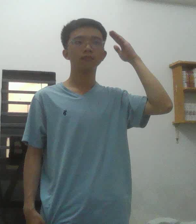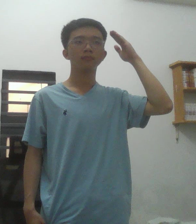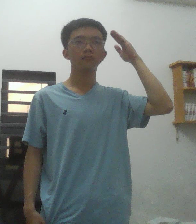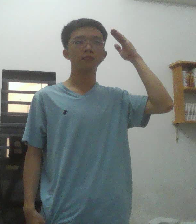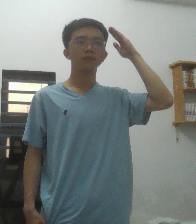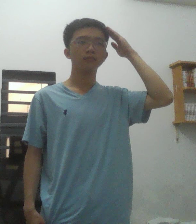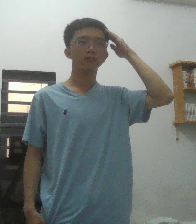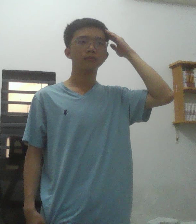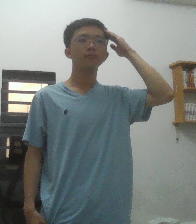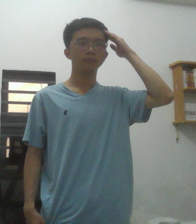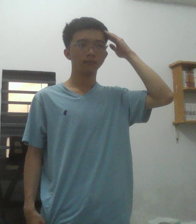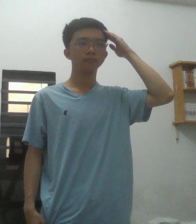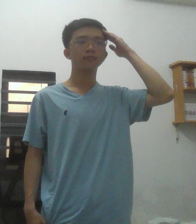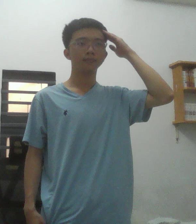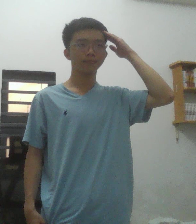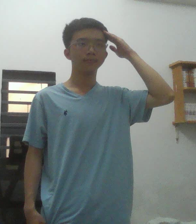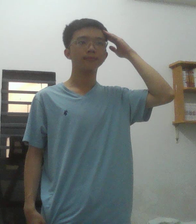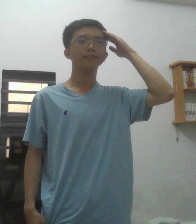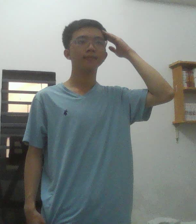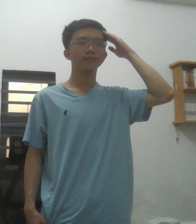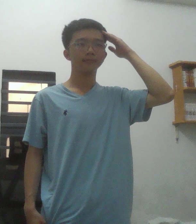biet